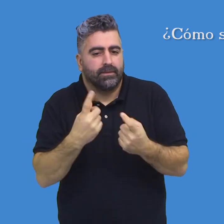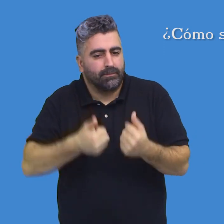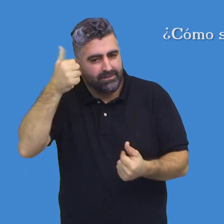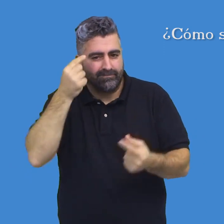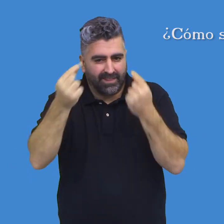más cantidad